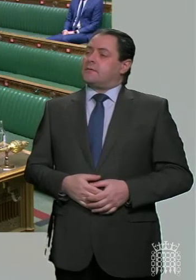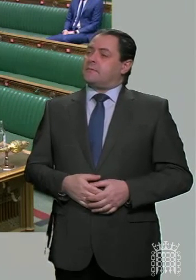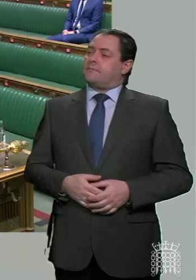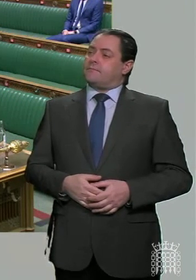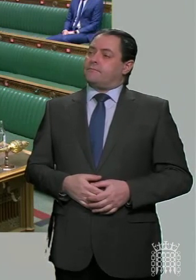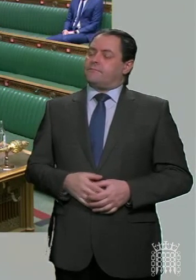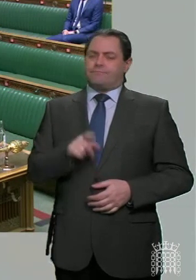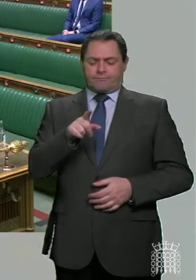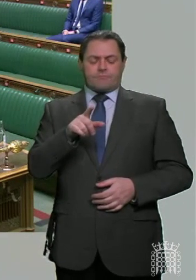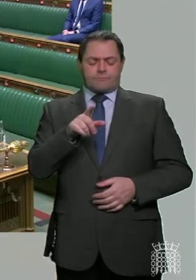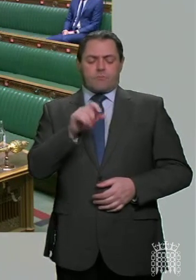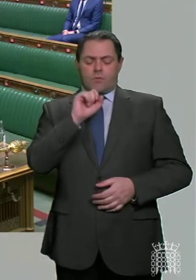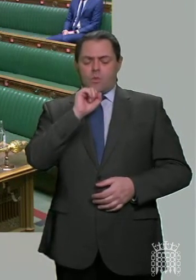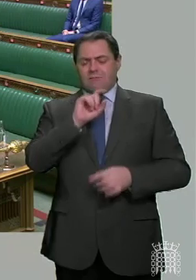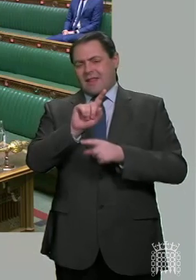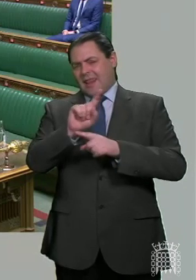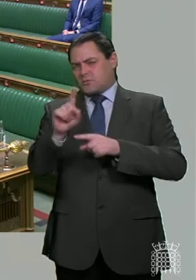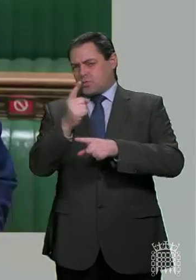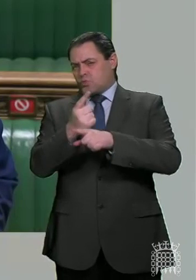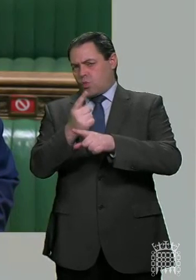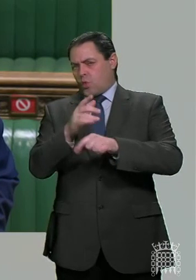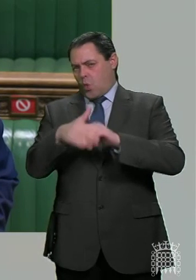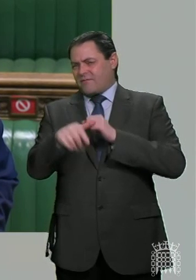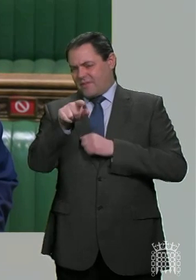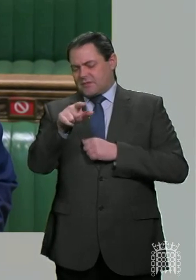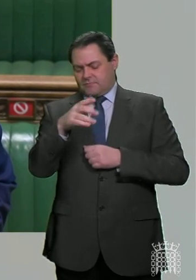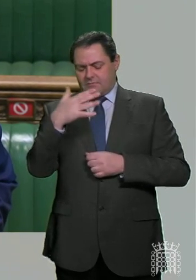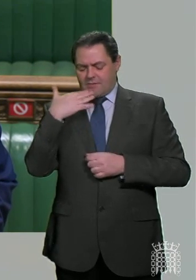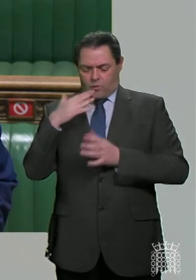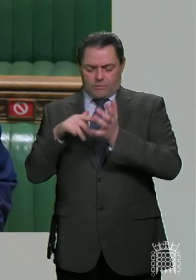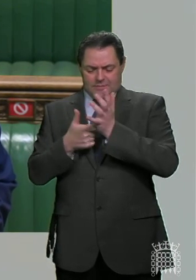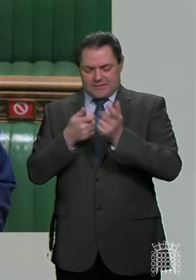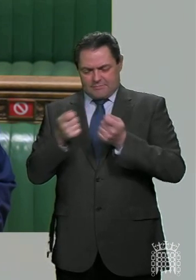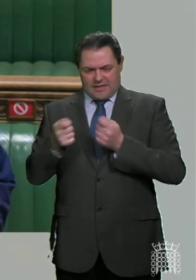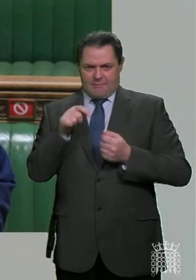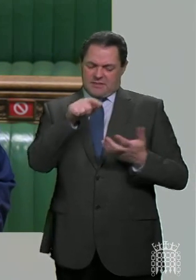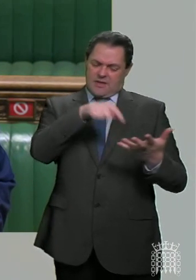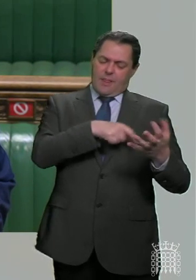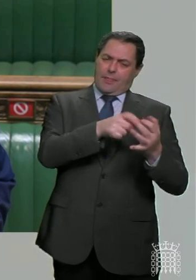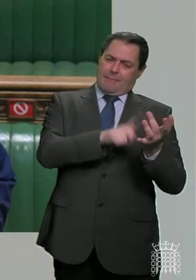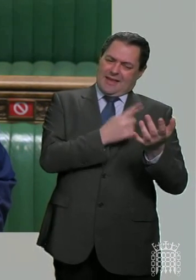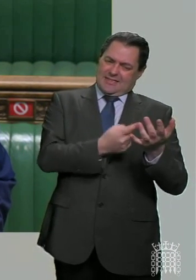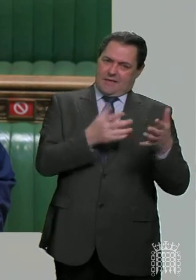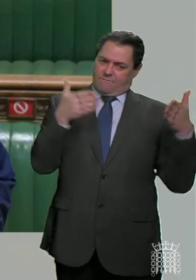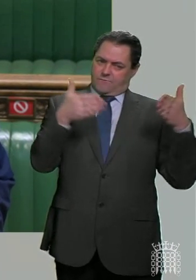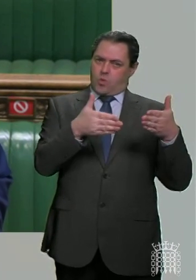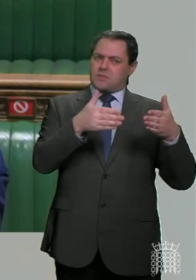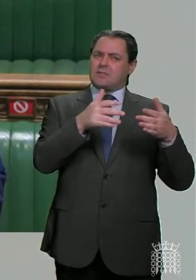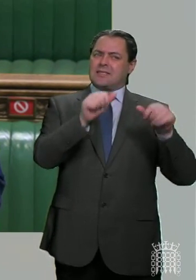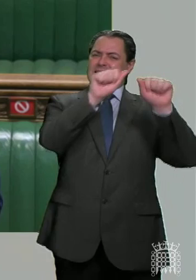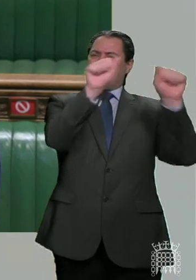I will come to last night’s Bill later, but it did say a lot more about protecting statues than it did about protecting women.